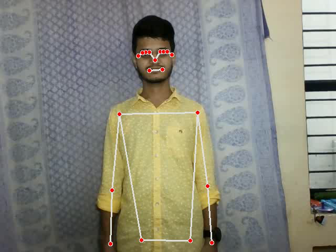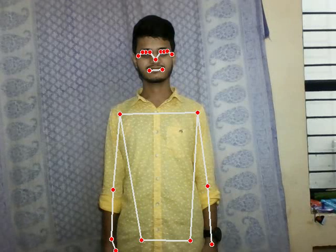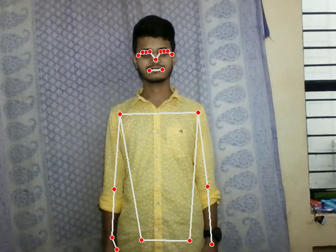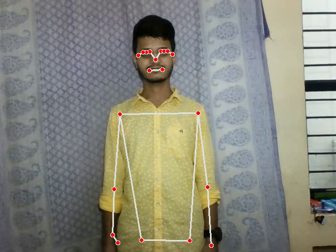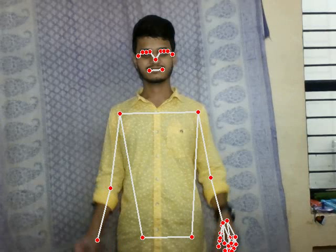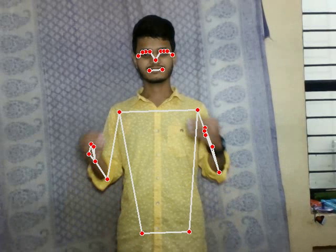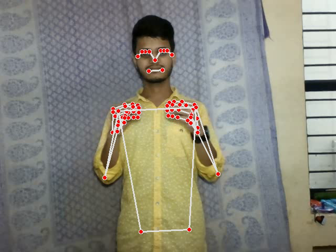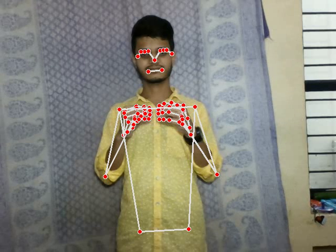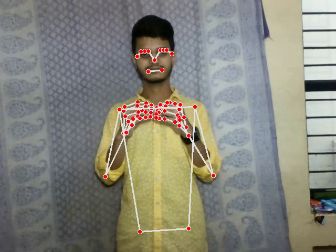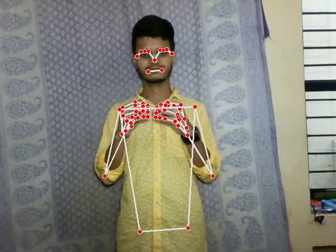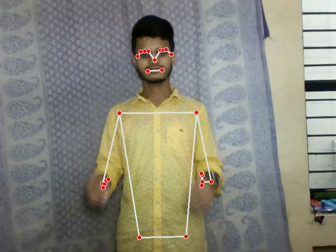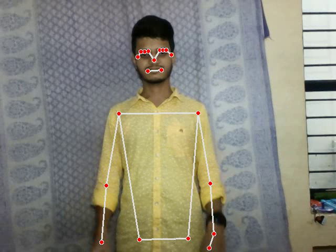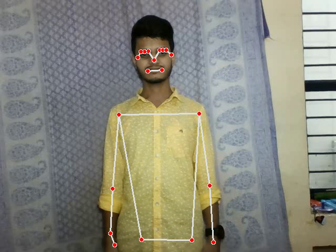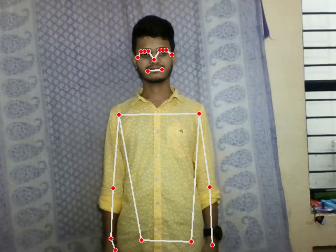more